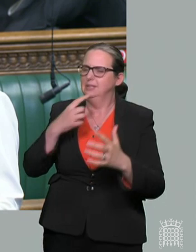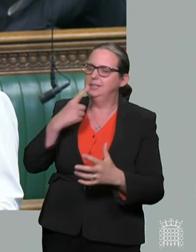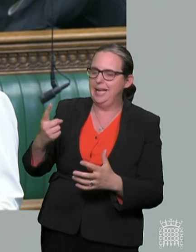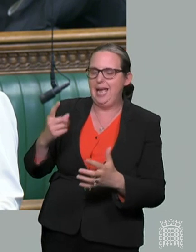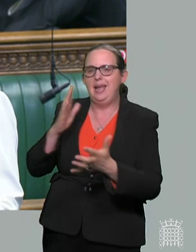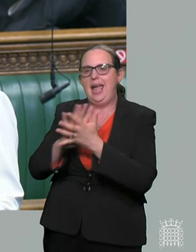England-only project, so that Wales gets our fair share.